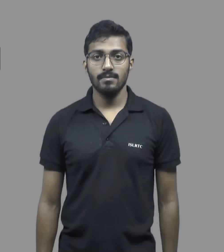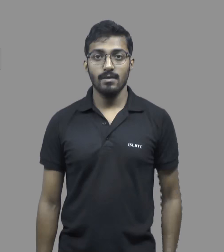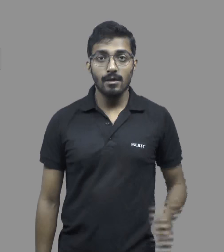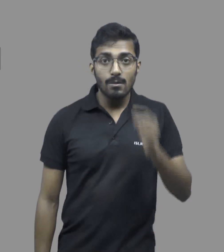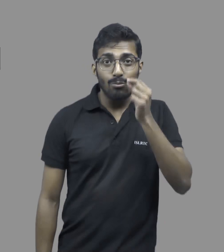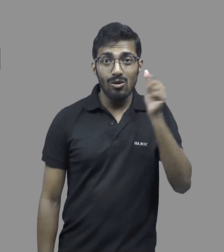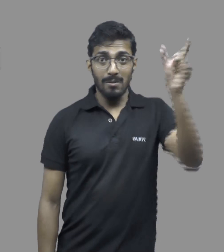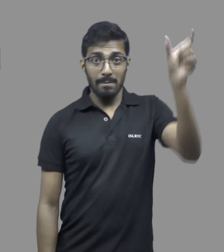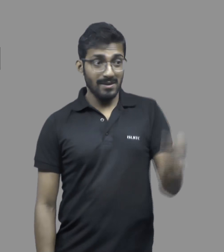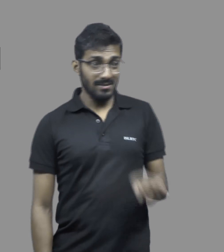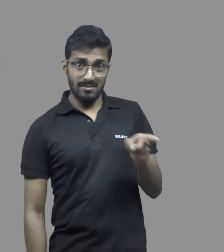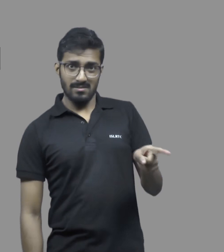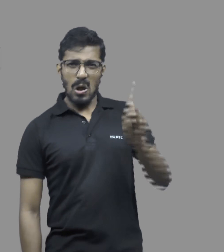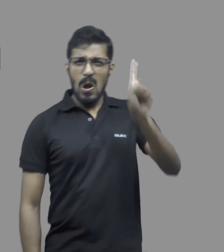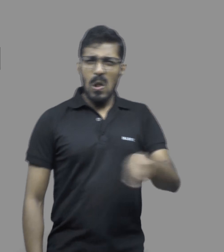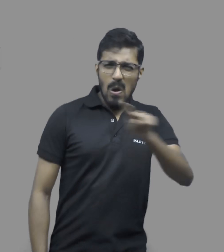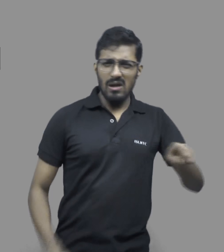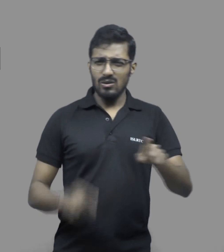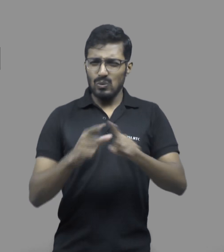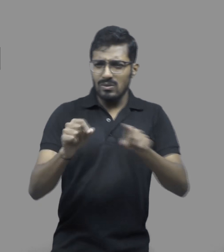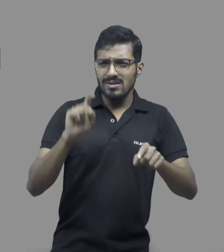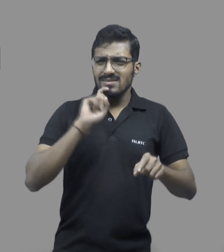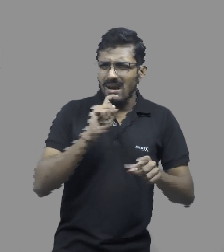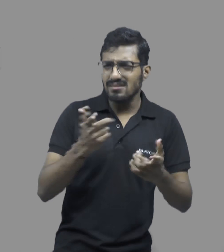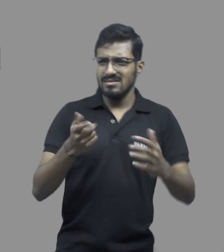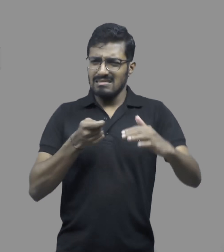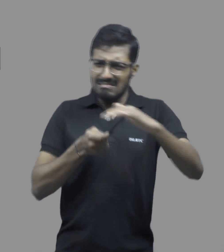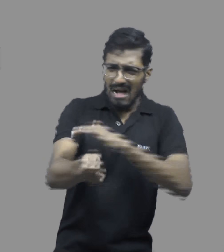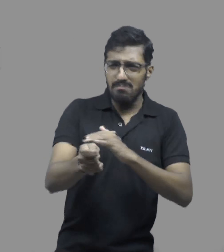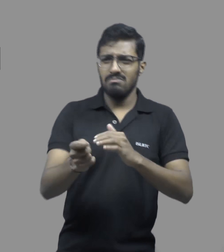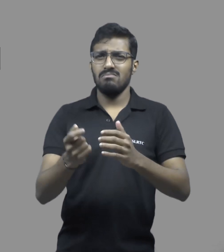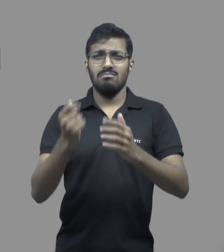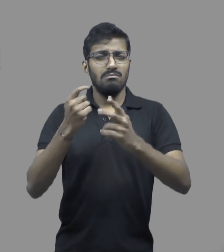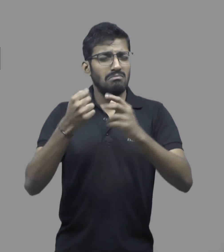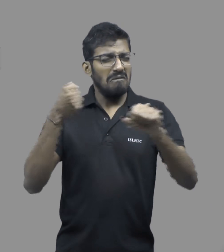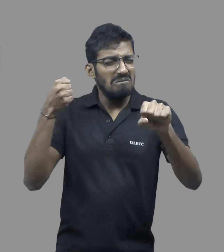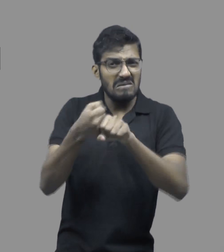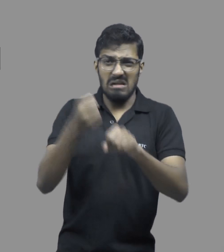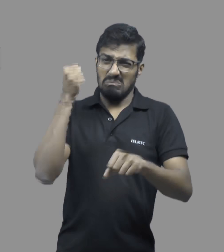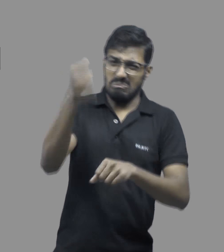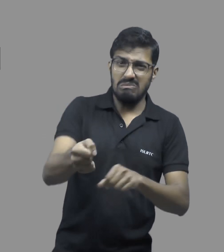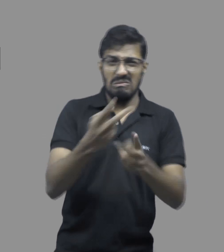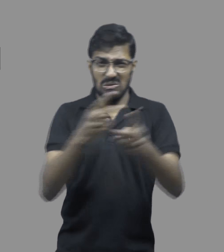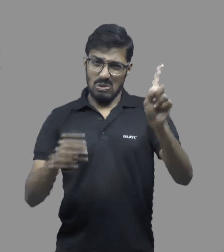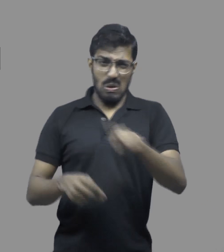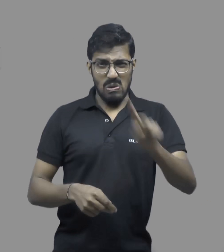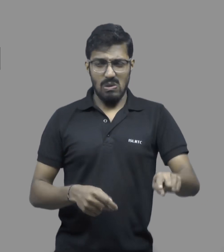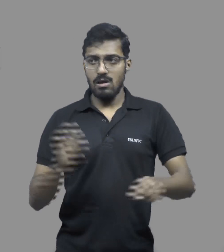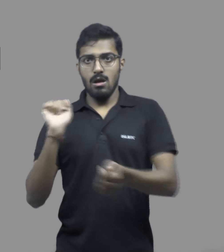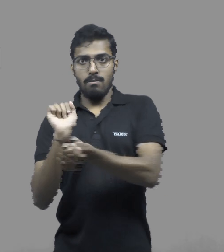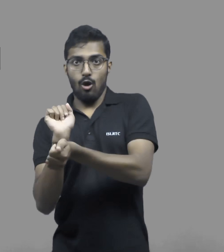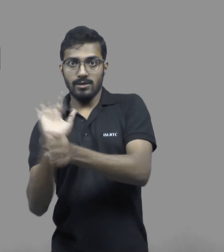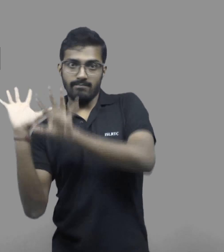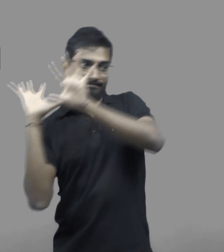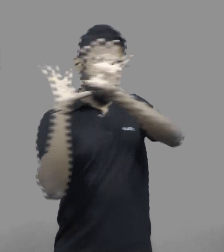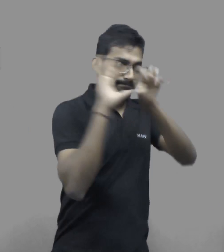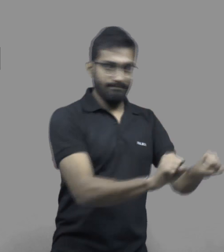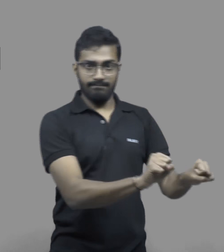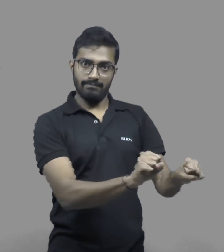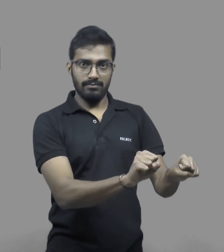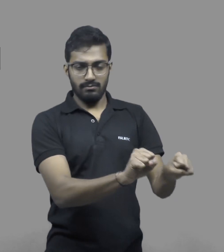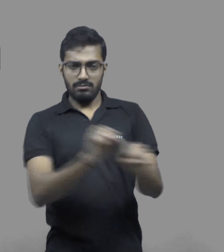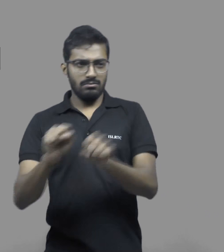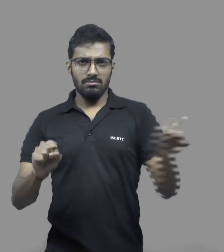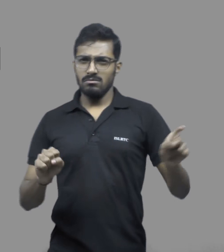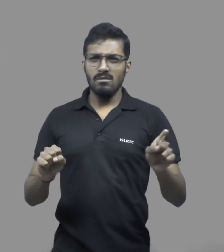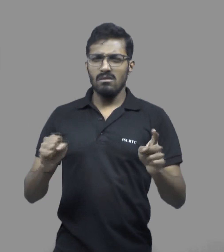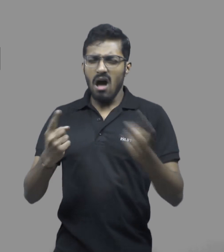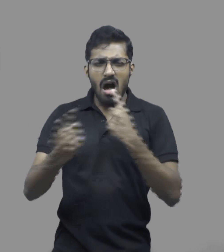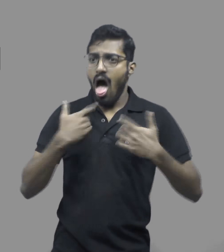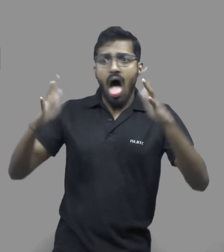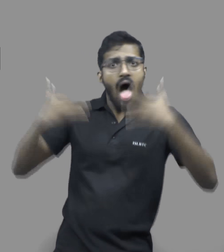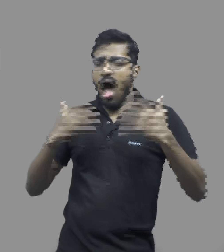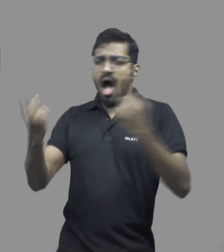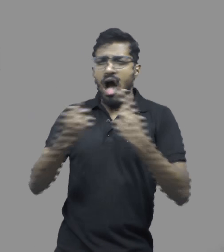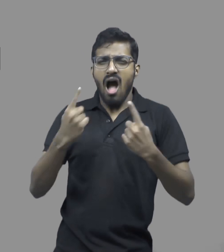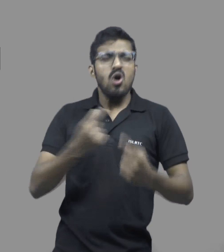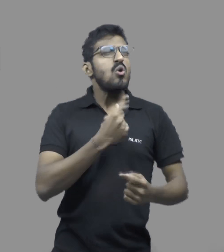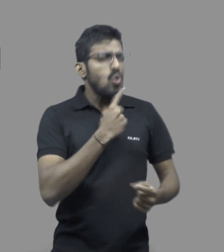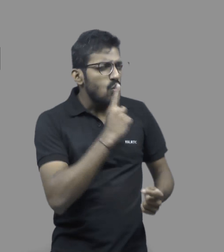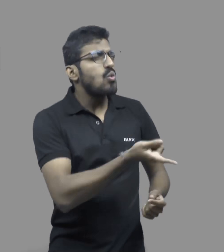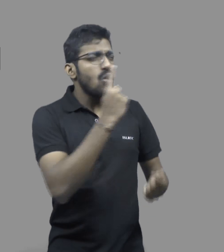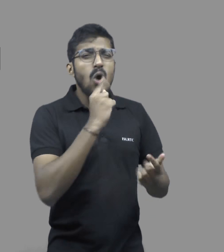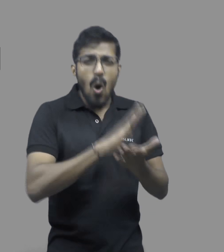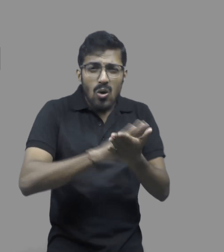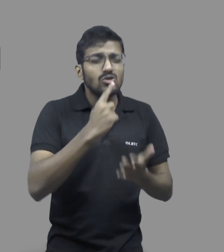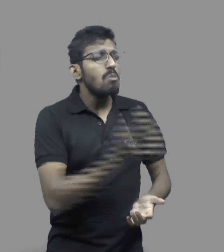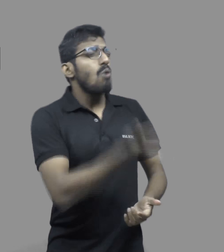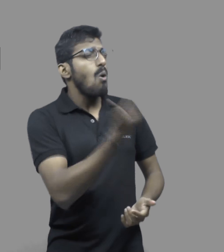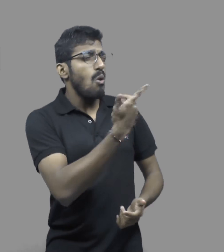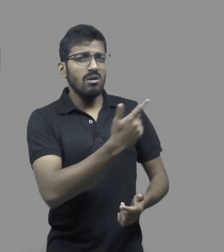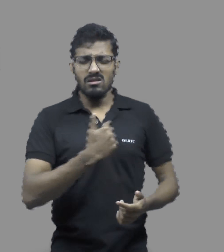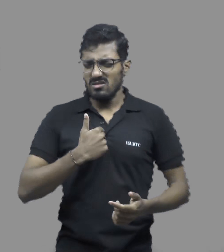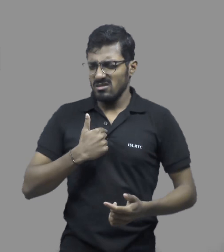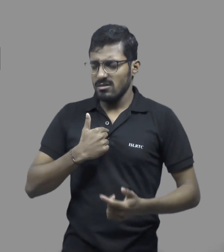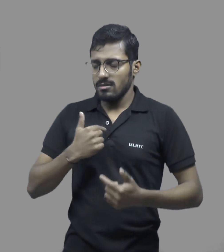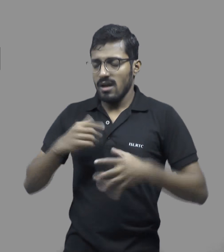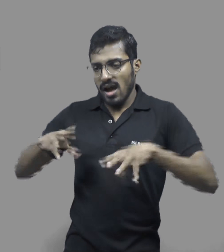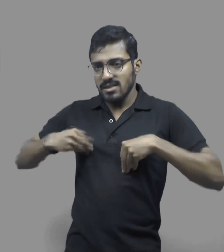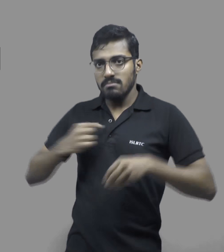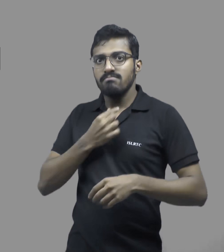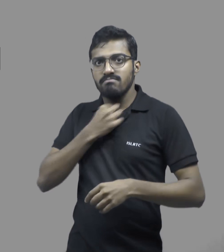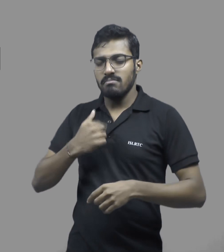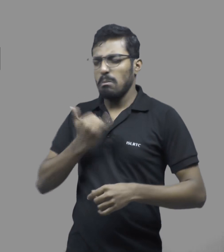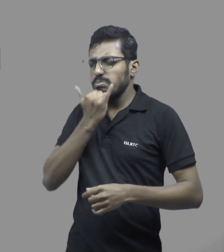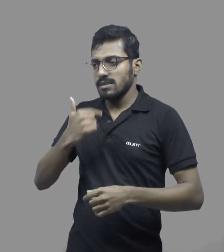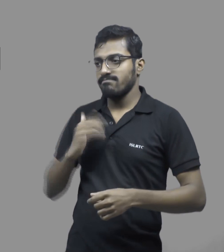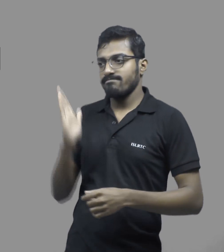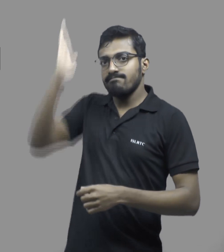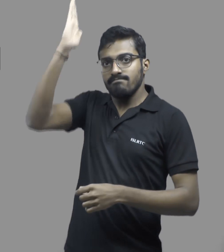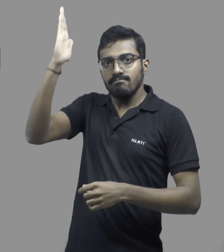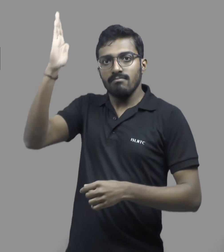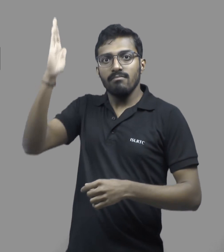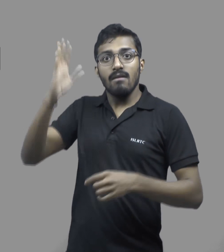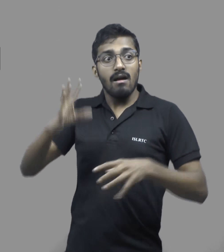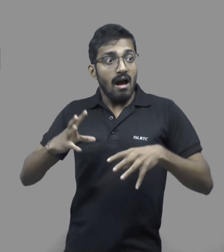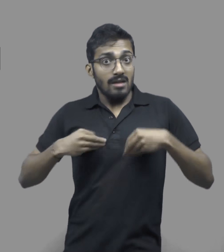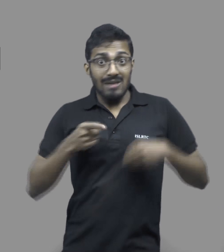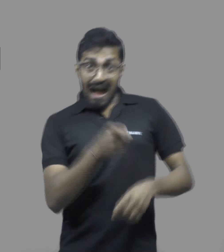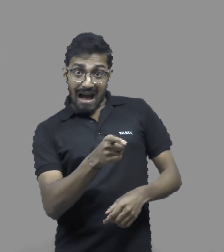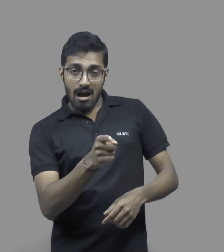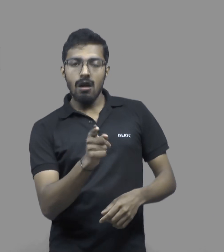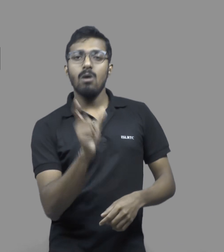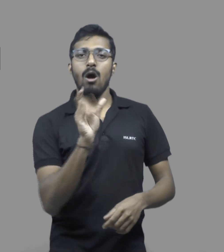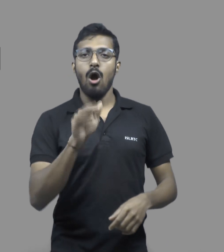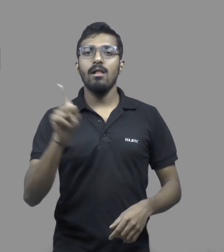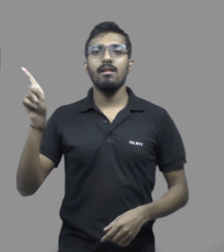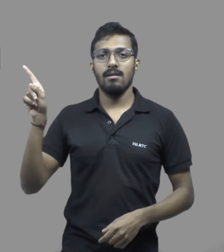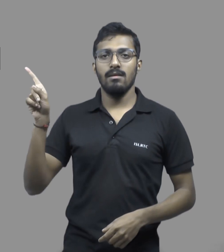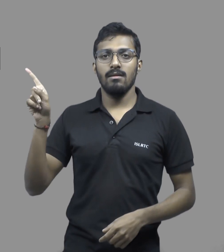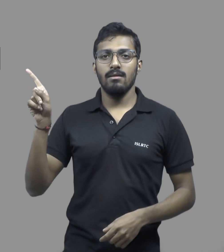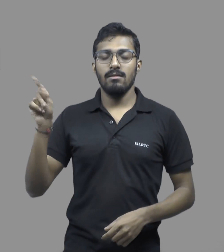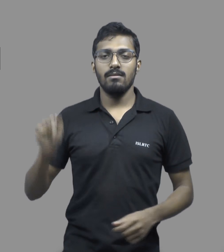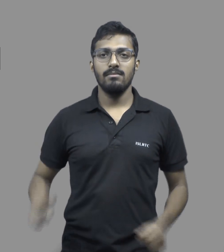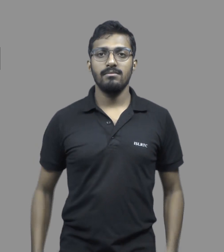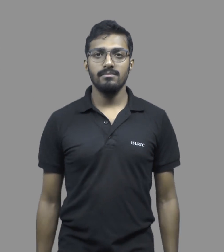Confession